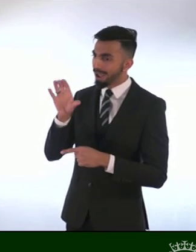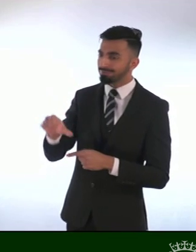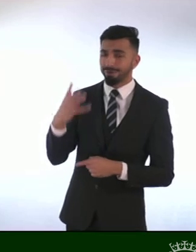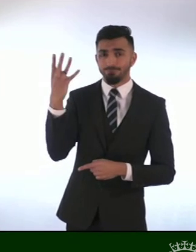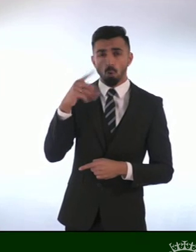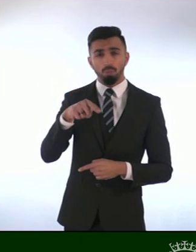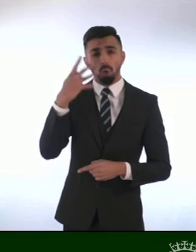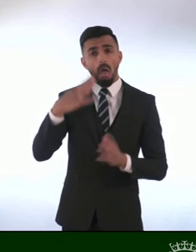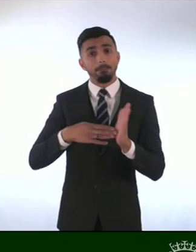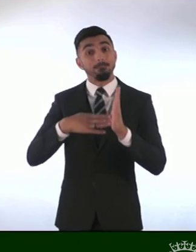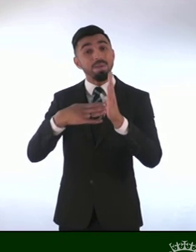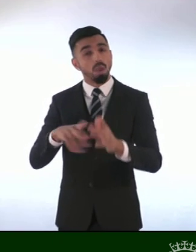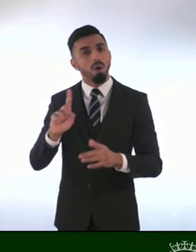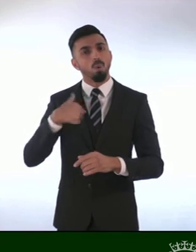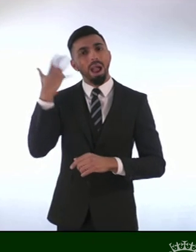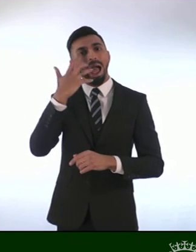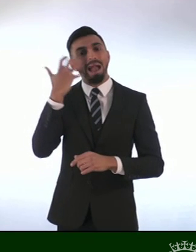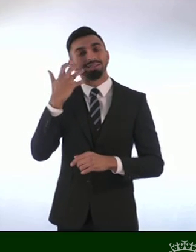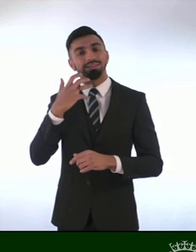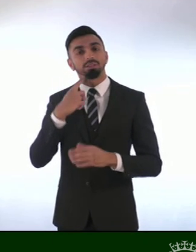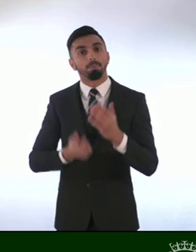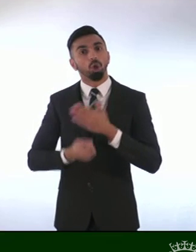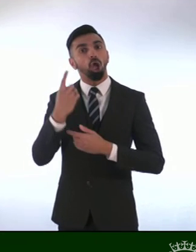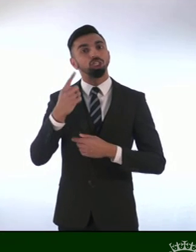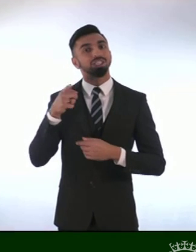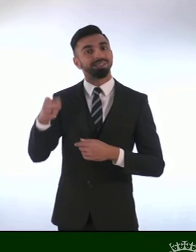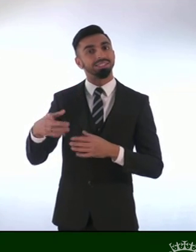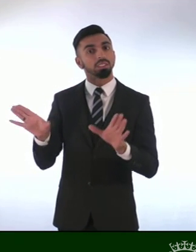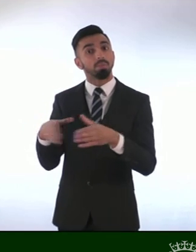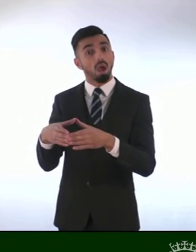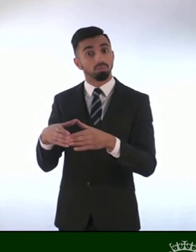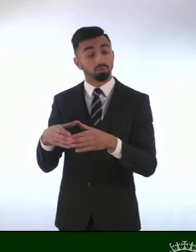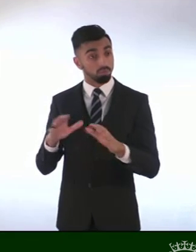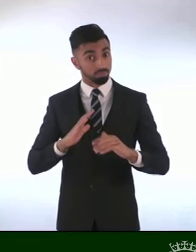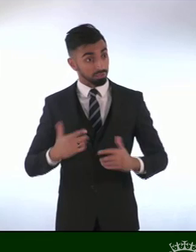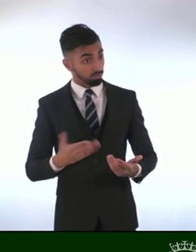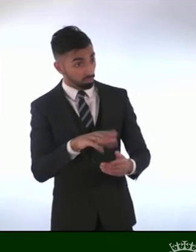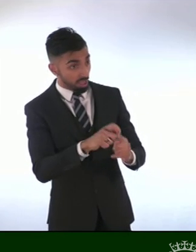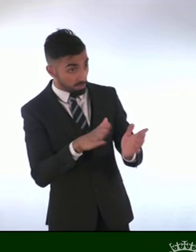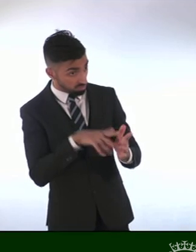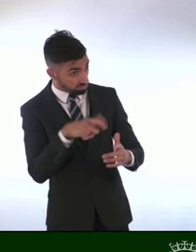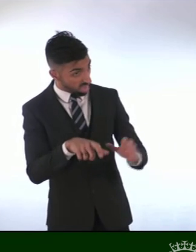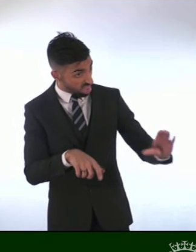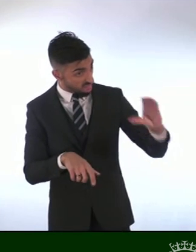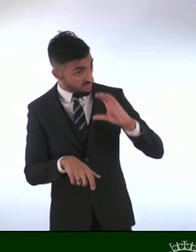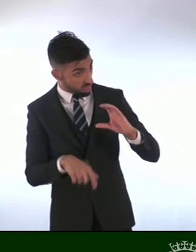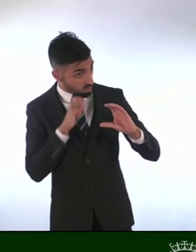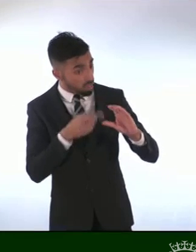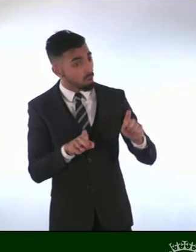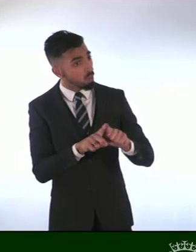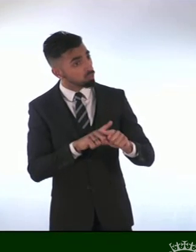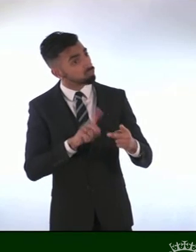Will the Prime Minister update us on progress on that, and will he and the Secretary of State accept an invitation to see the work when it is completed?